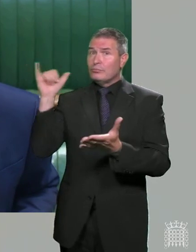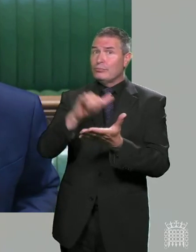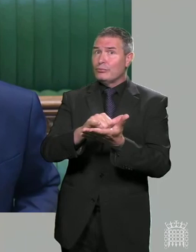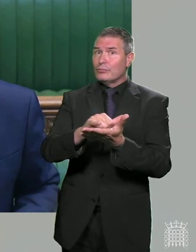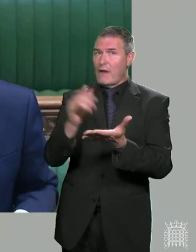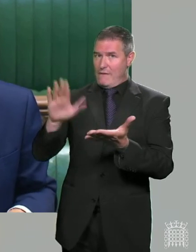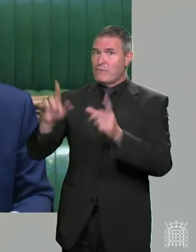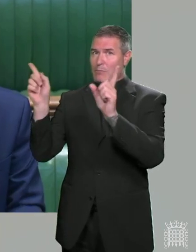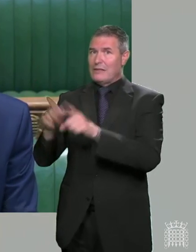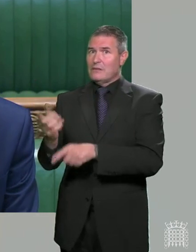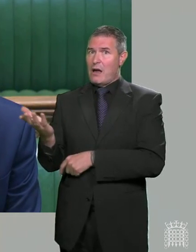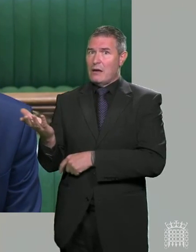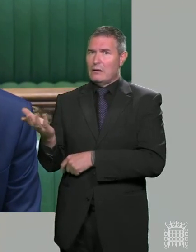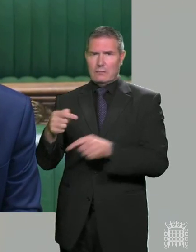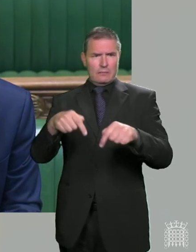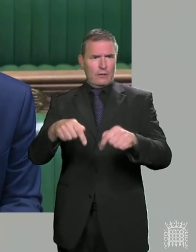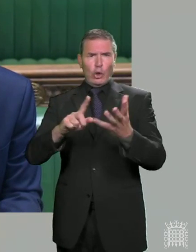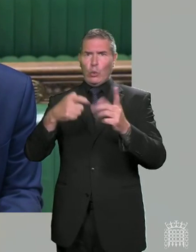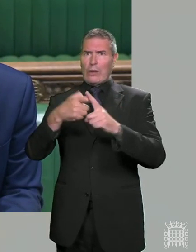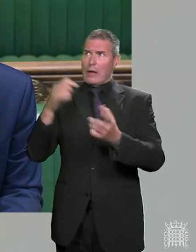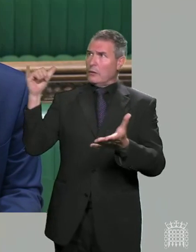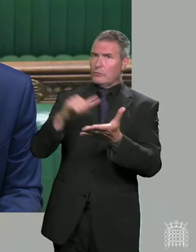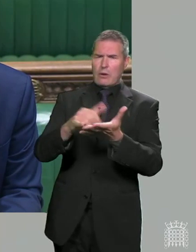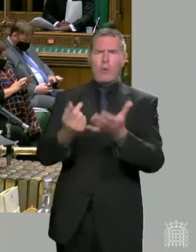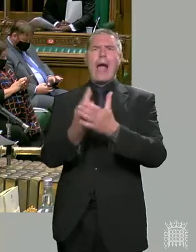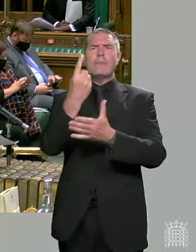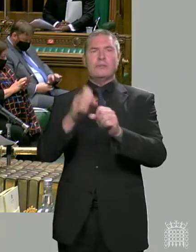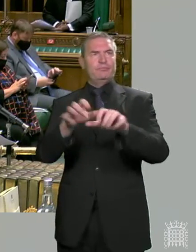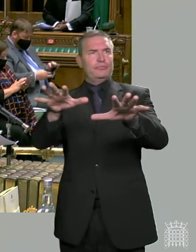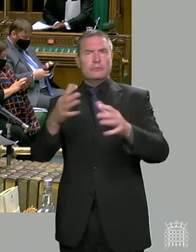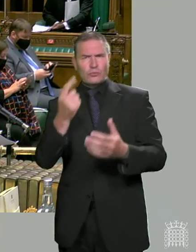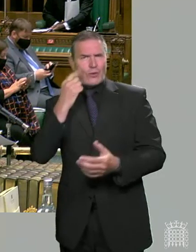What on earth did the Prime Minister expect would be the consequences of that?